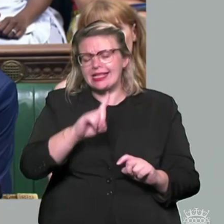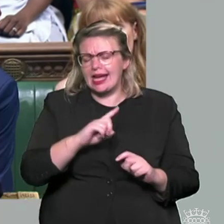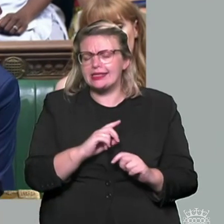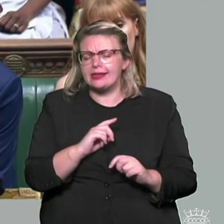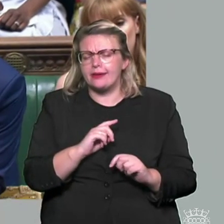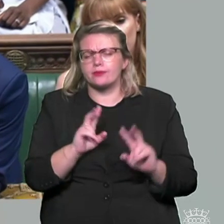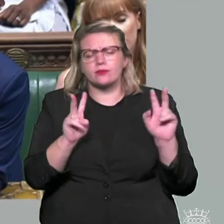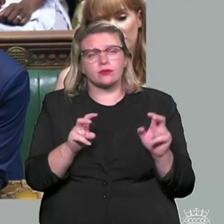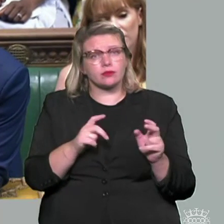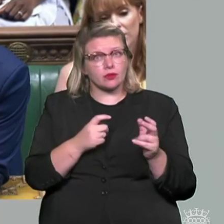She said: